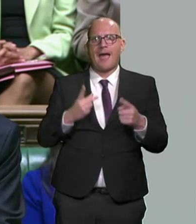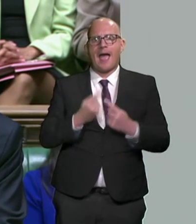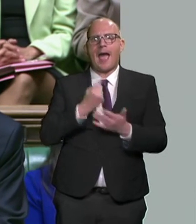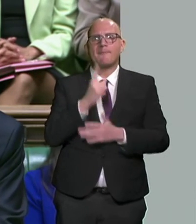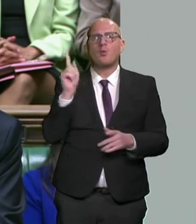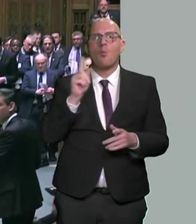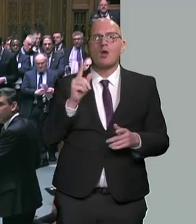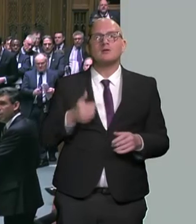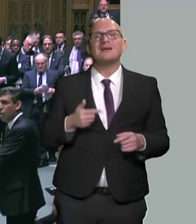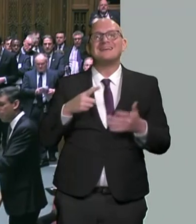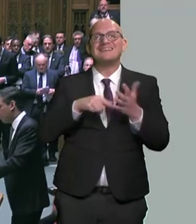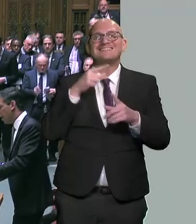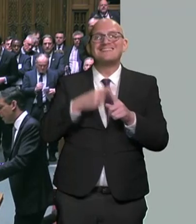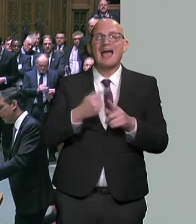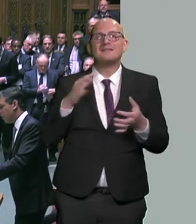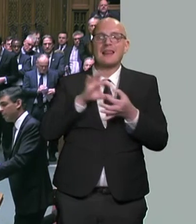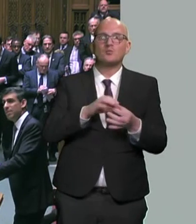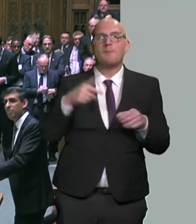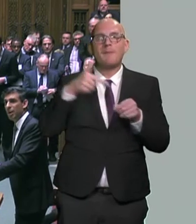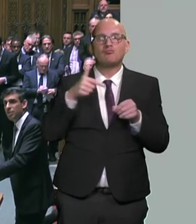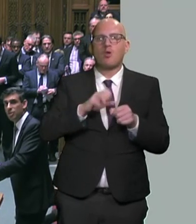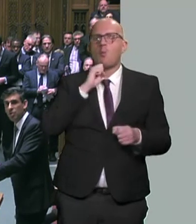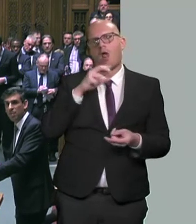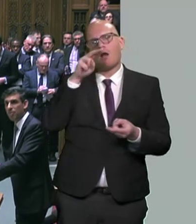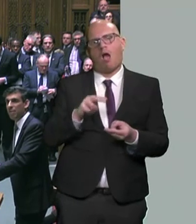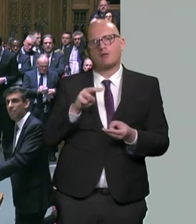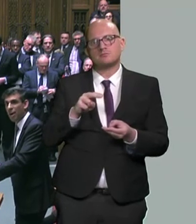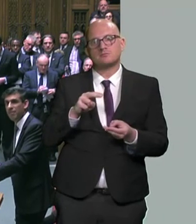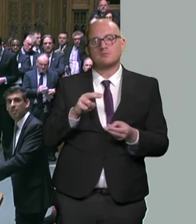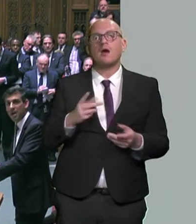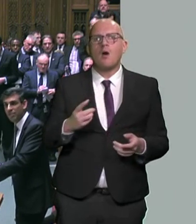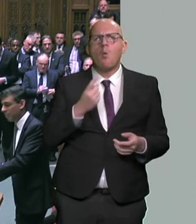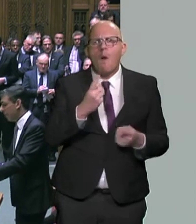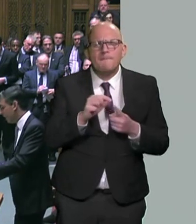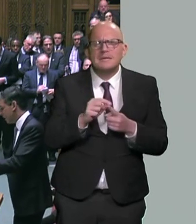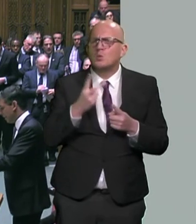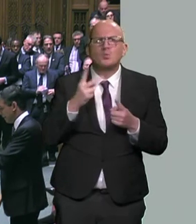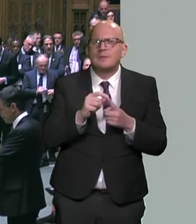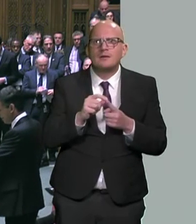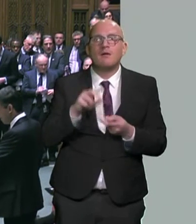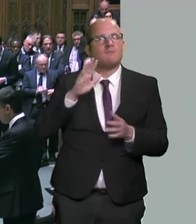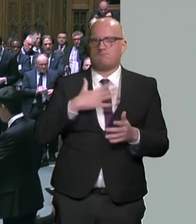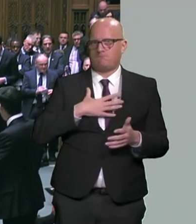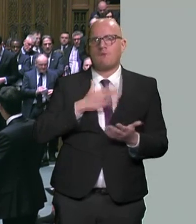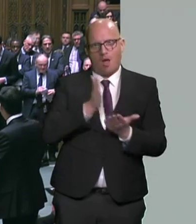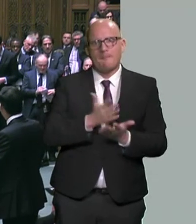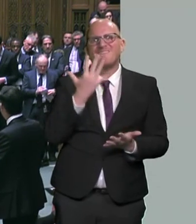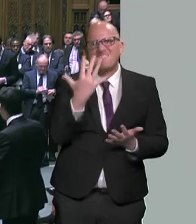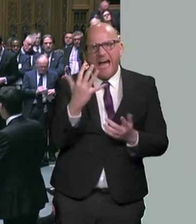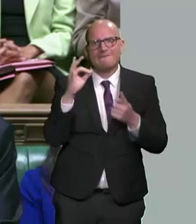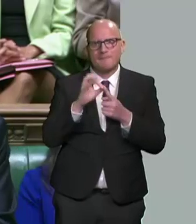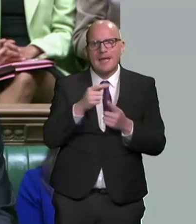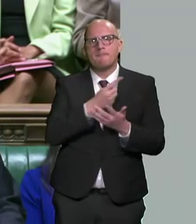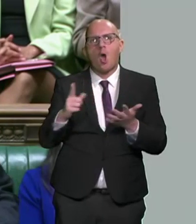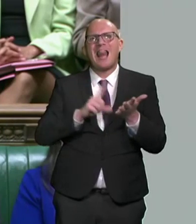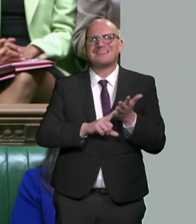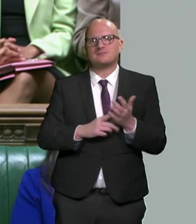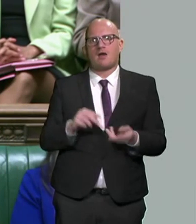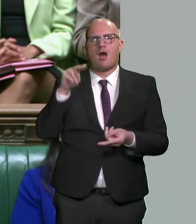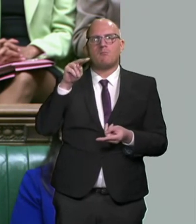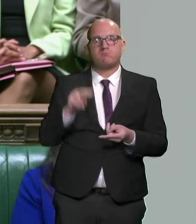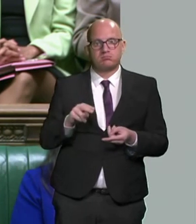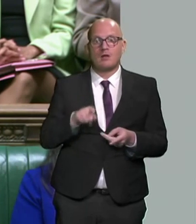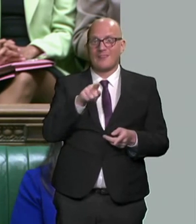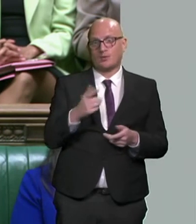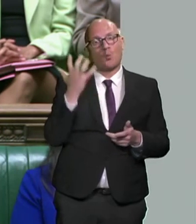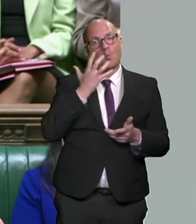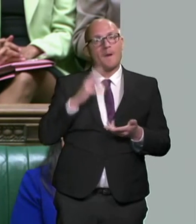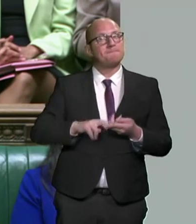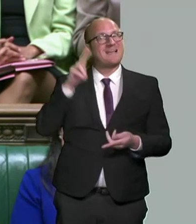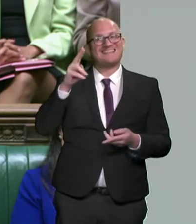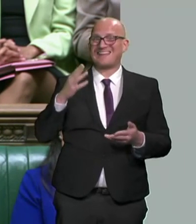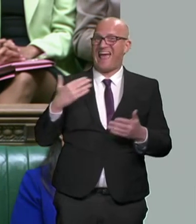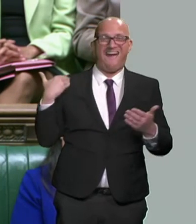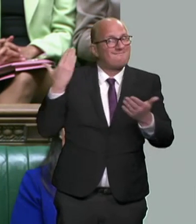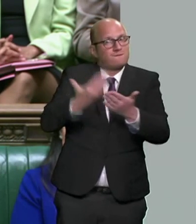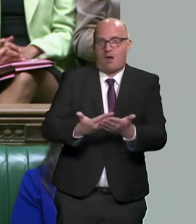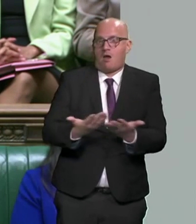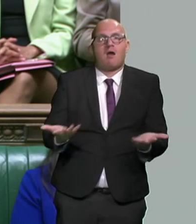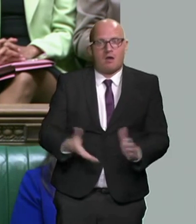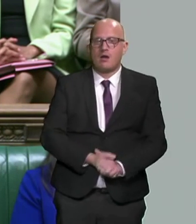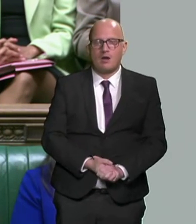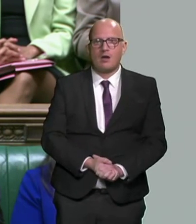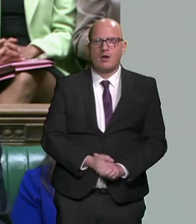Not by 1p, not even by 2p, but by 5p per litre—the biggest cut to all fuel duty rates ever.